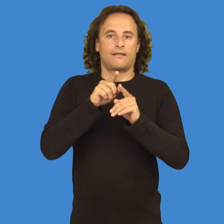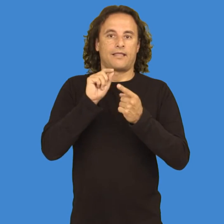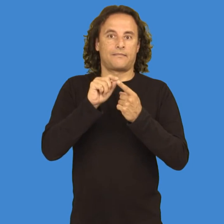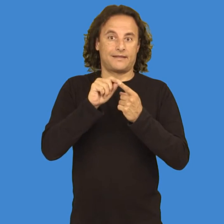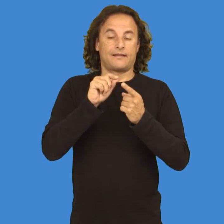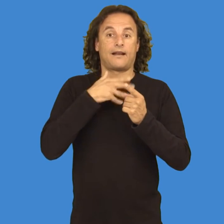diabetes